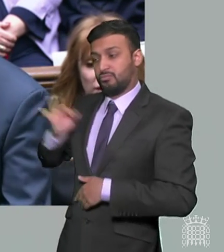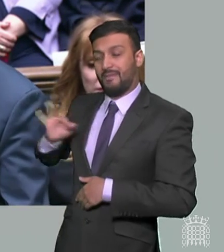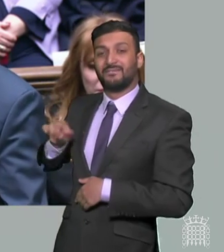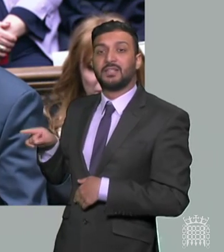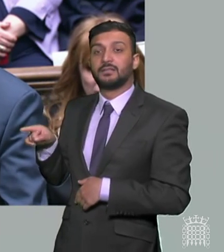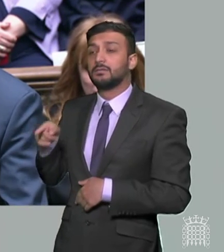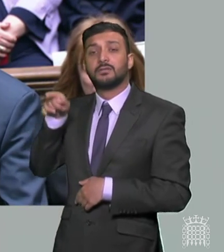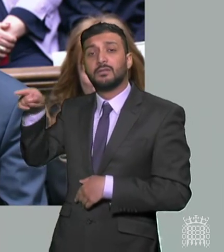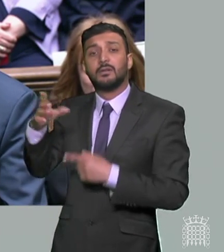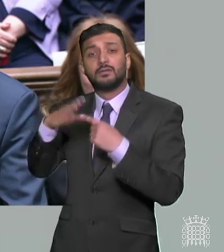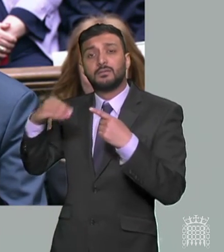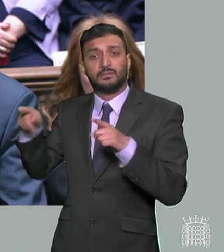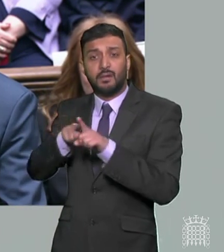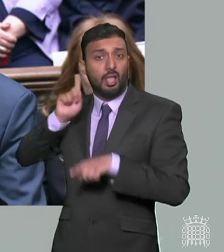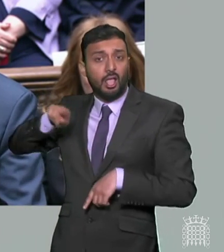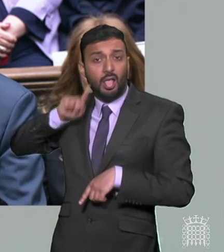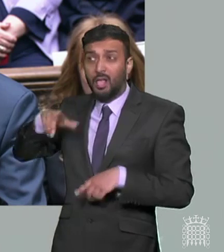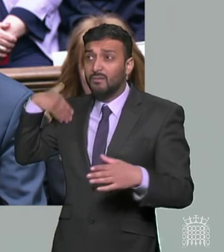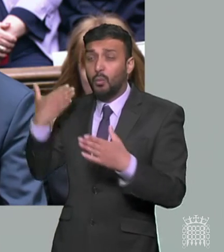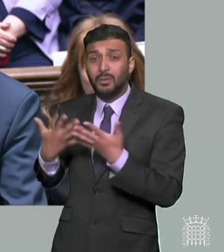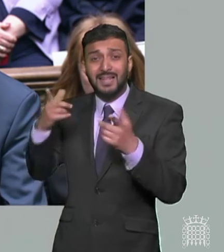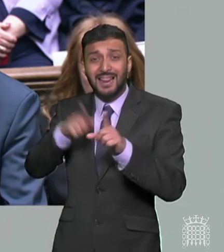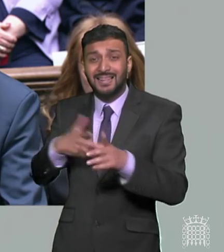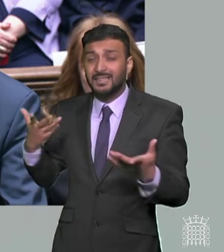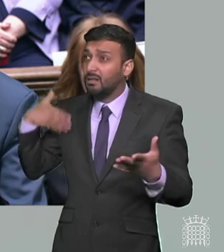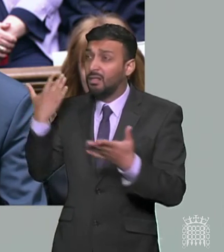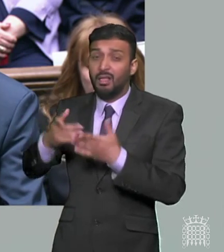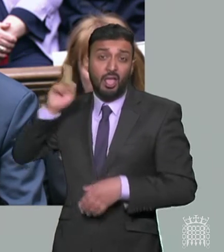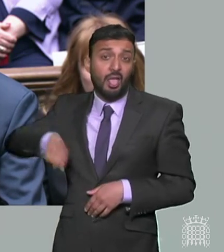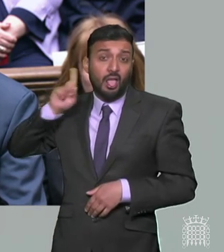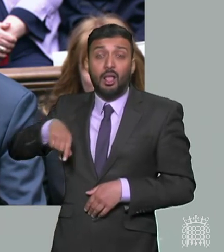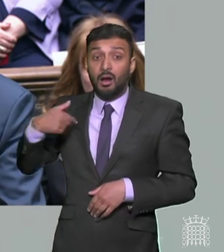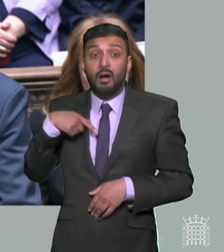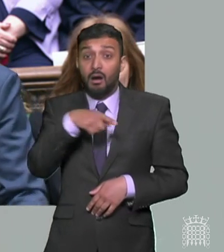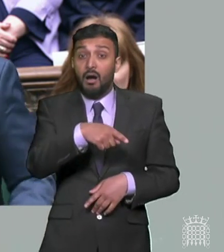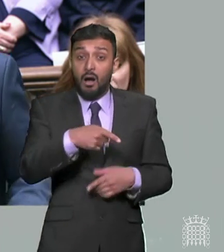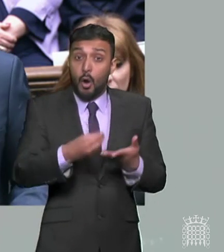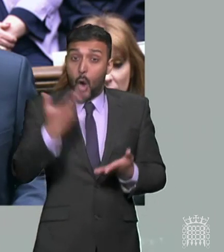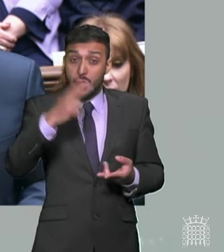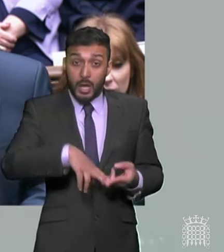First, they let prices get out of control and then they denied it was happening.